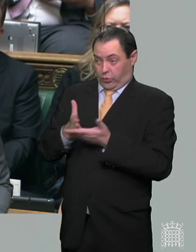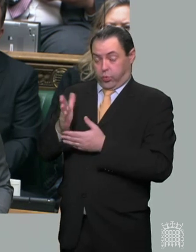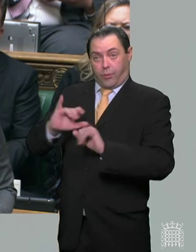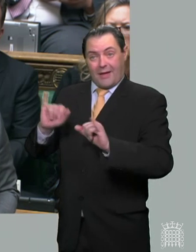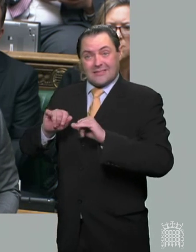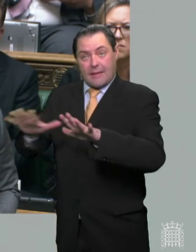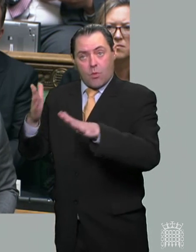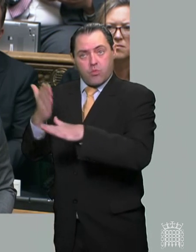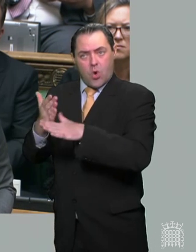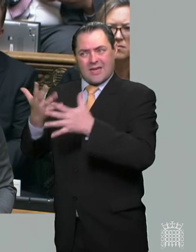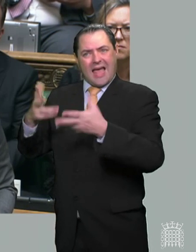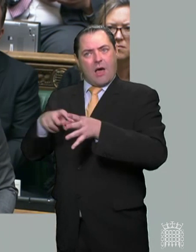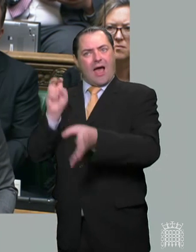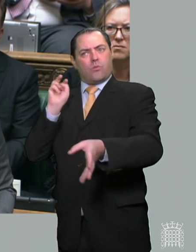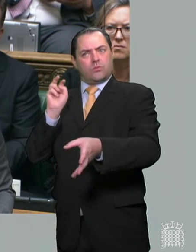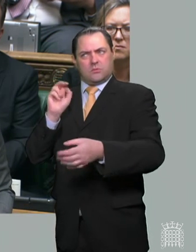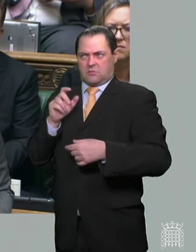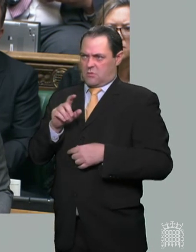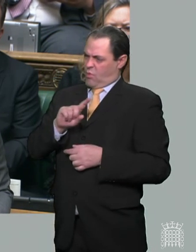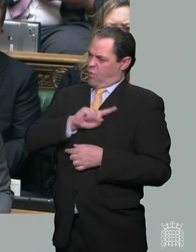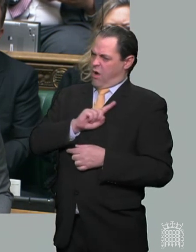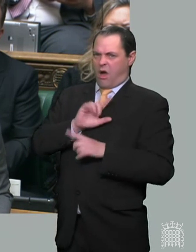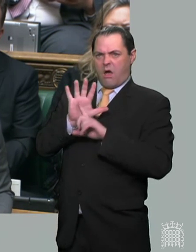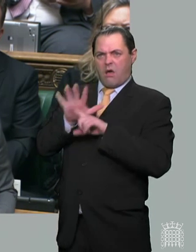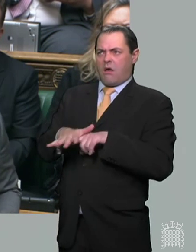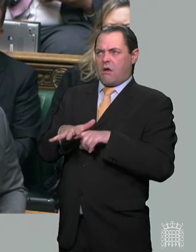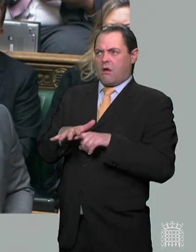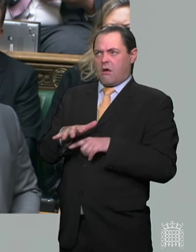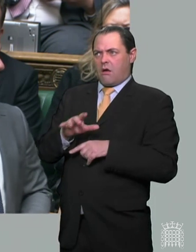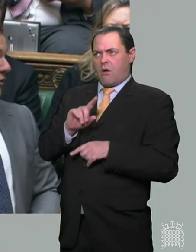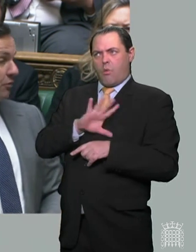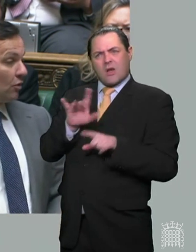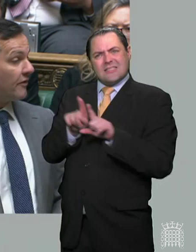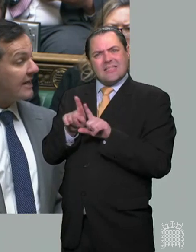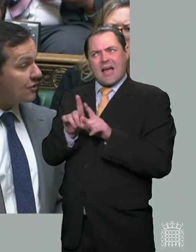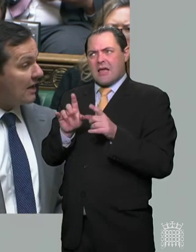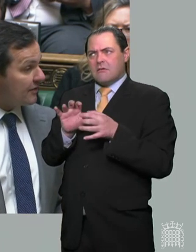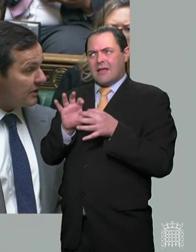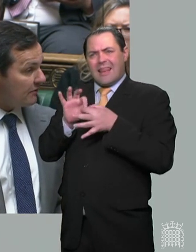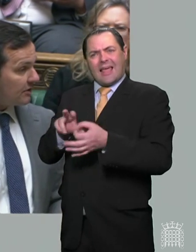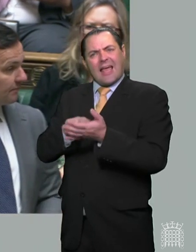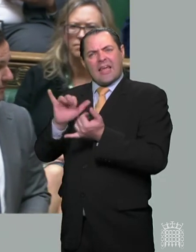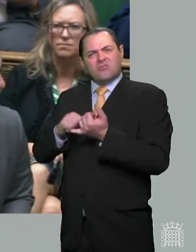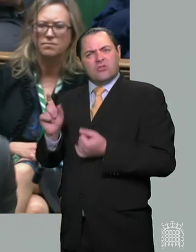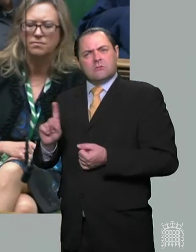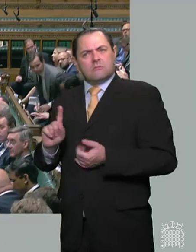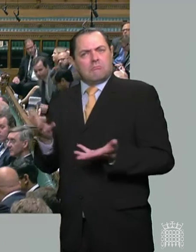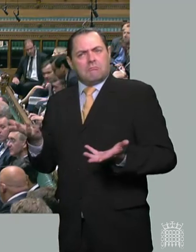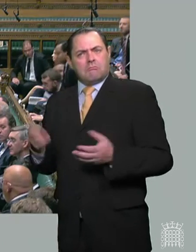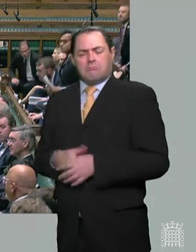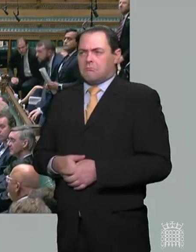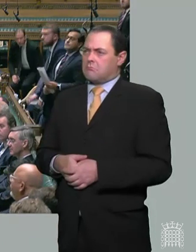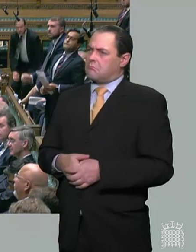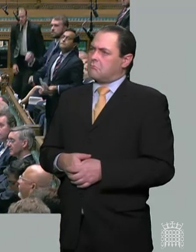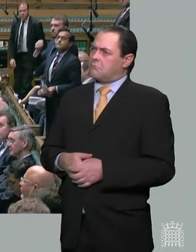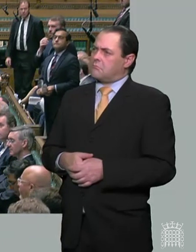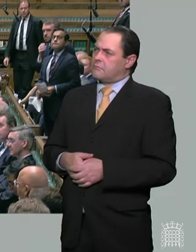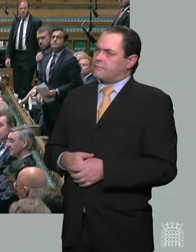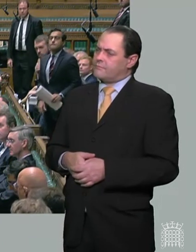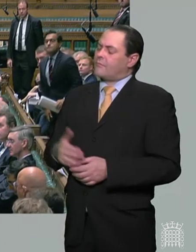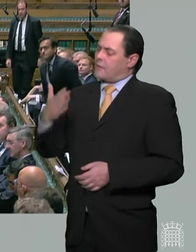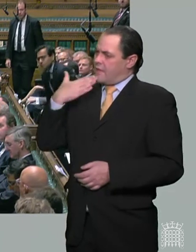Will my right honourable Friend set out why the same approach is not being taken to protect the most vulnerable in the national health service?